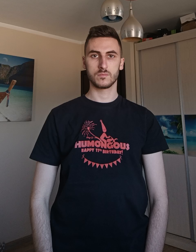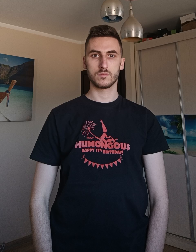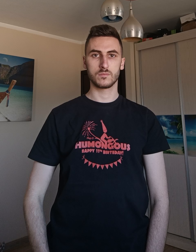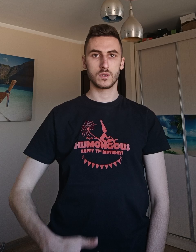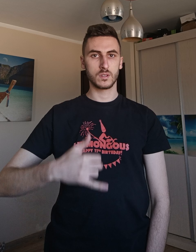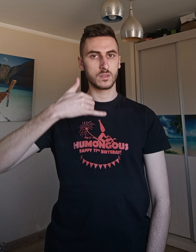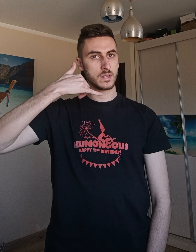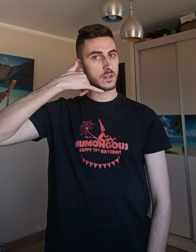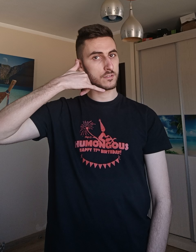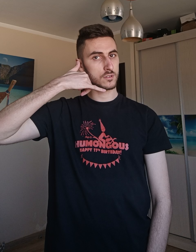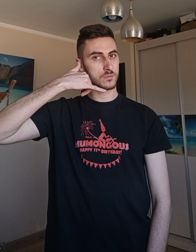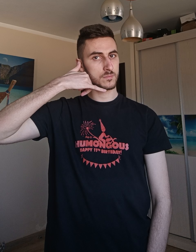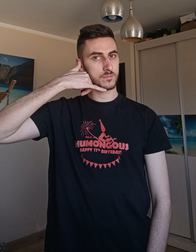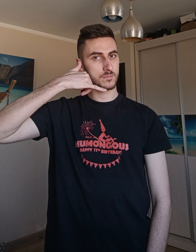טלפון